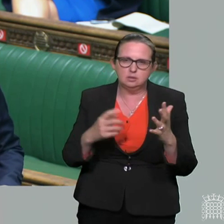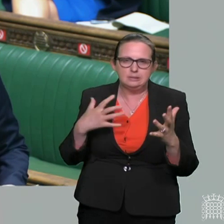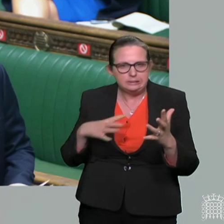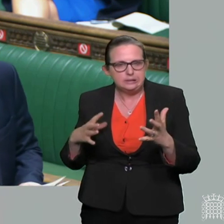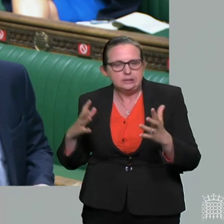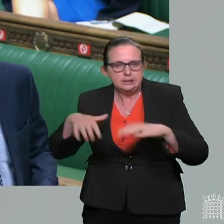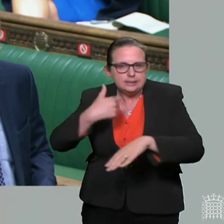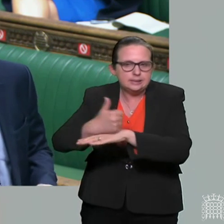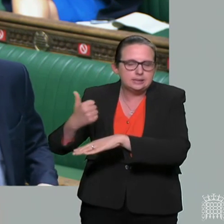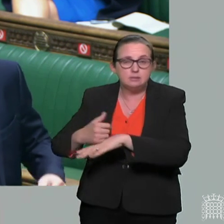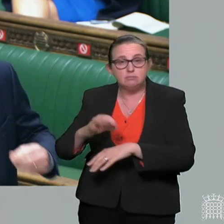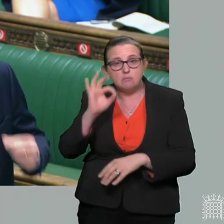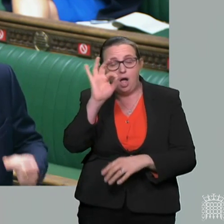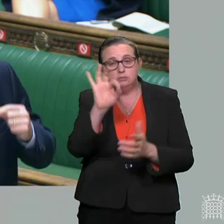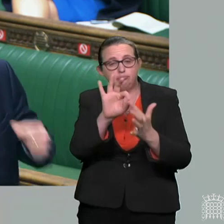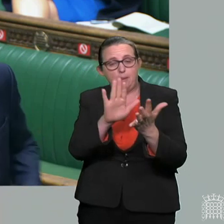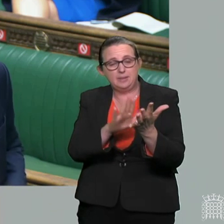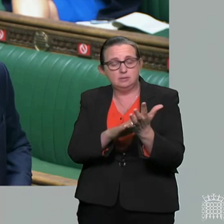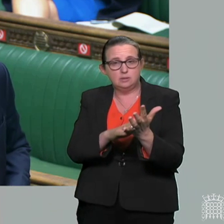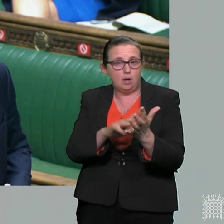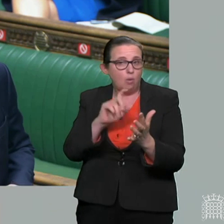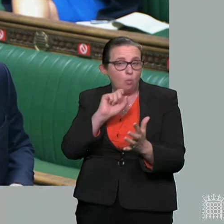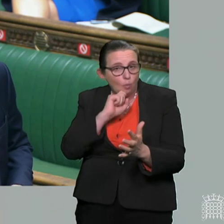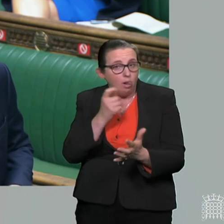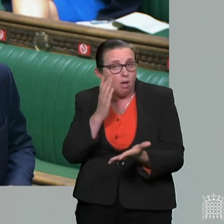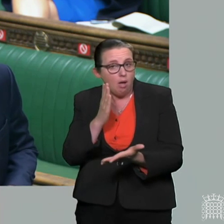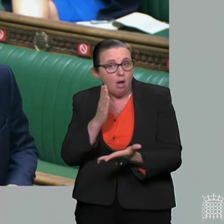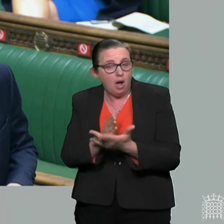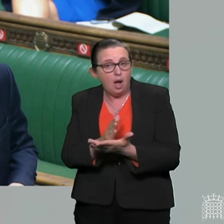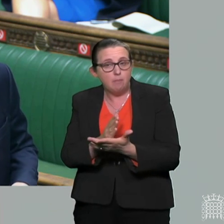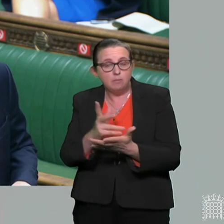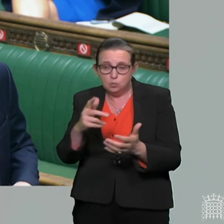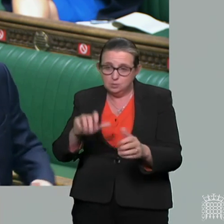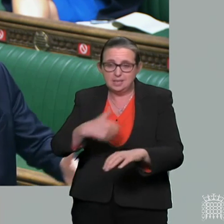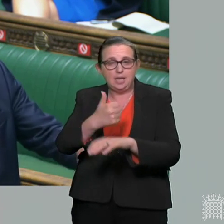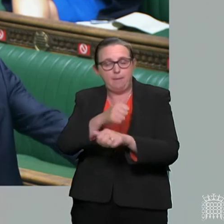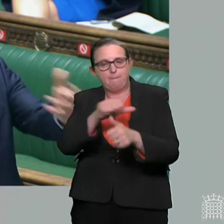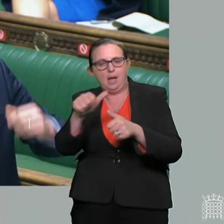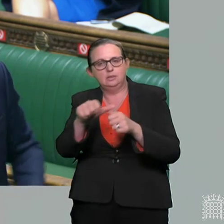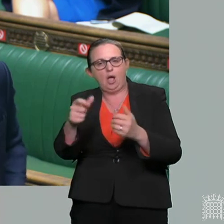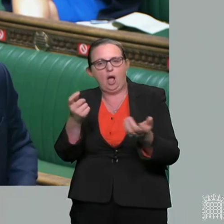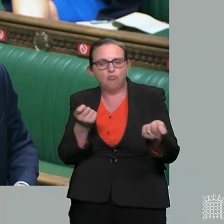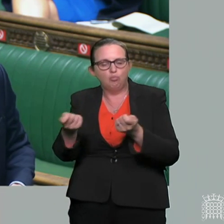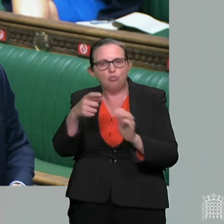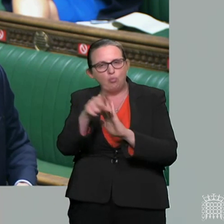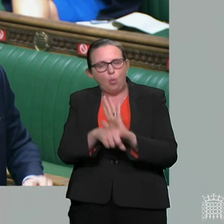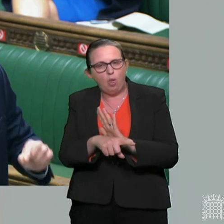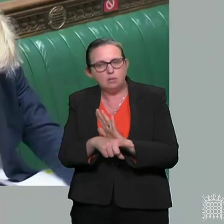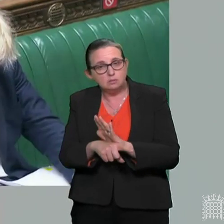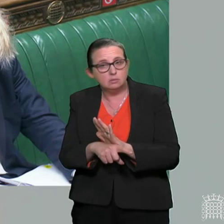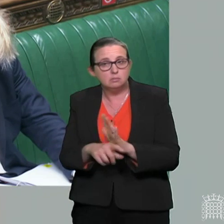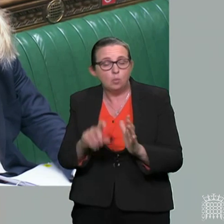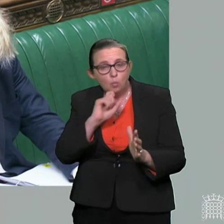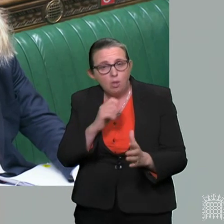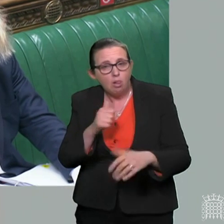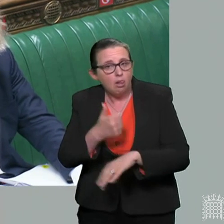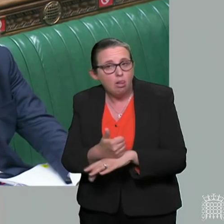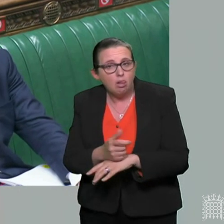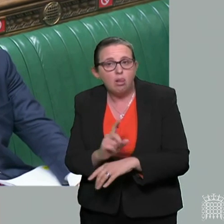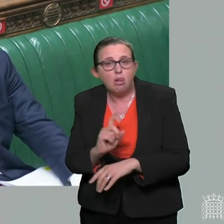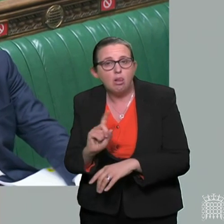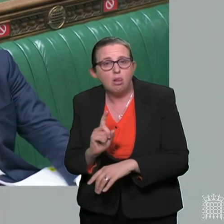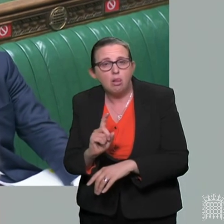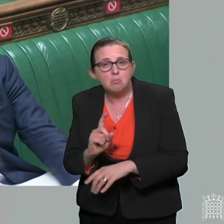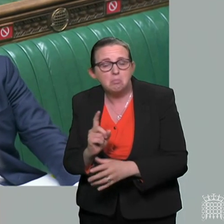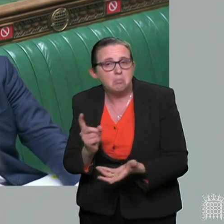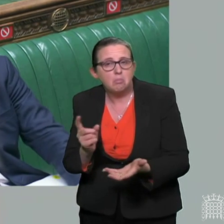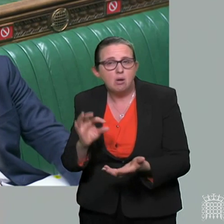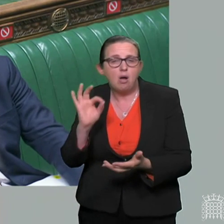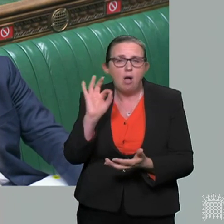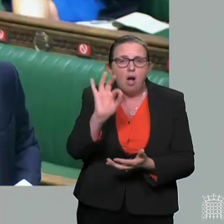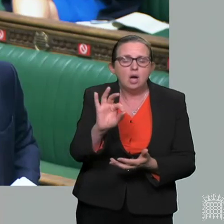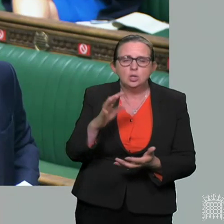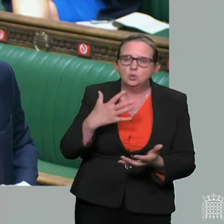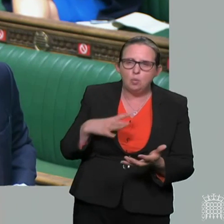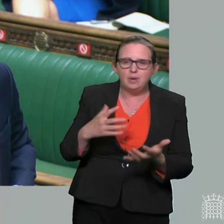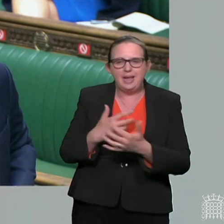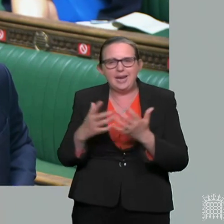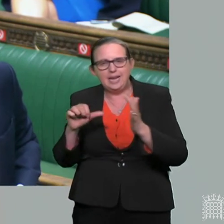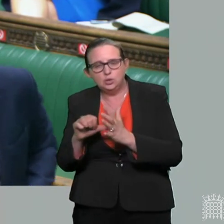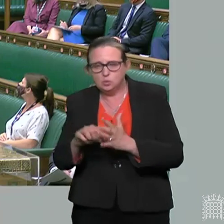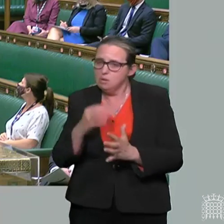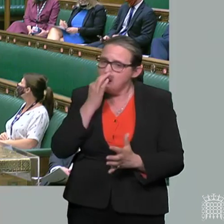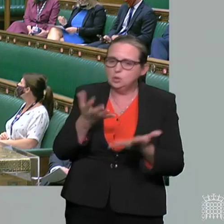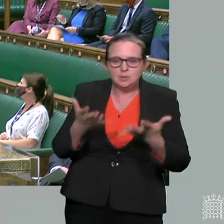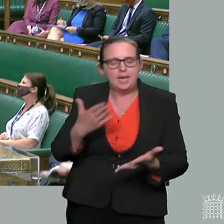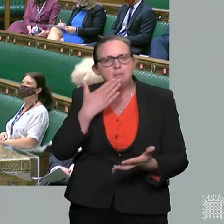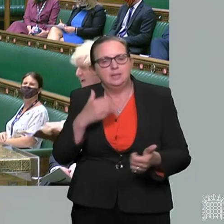Will he take this opportunity to unleash a big post-Brexit better regulation dividend by declaring his enthusiastic support for a strong new one-in-two-out regime with no loopholes or exceptions, right here today?